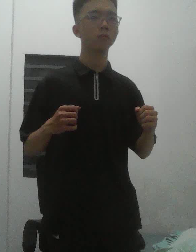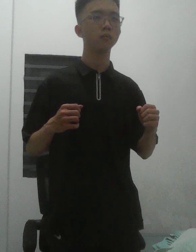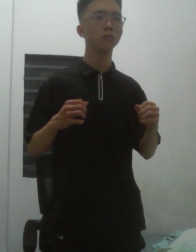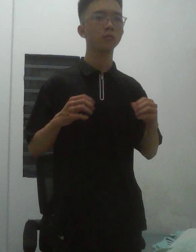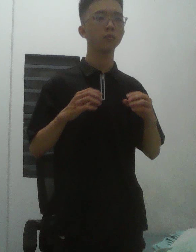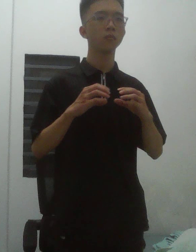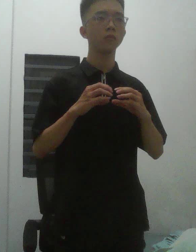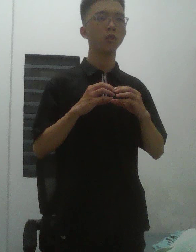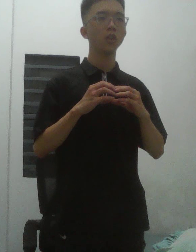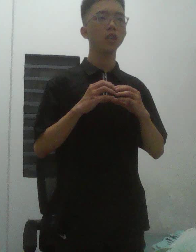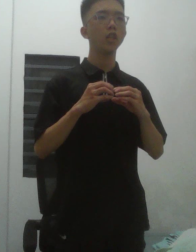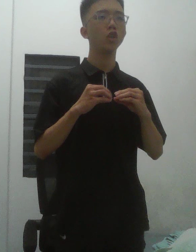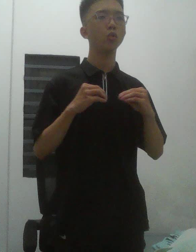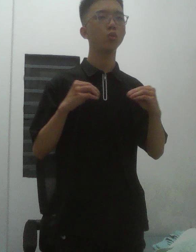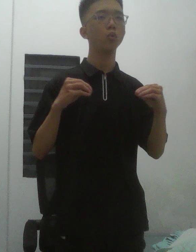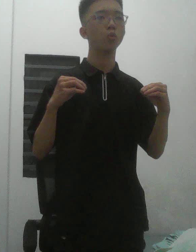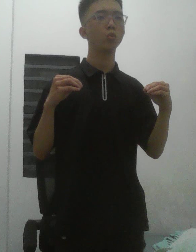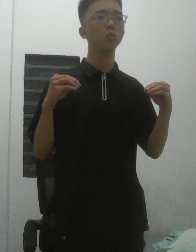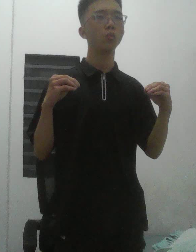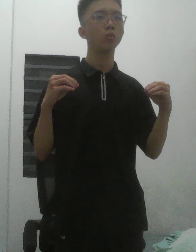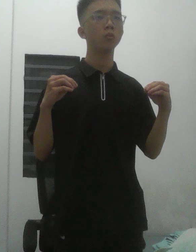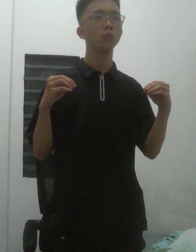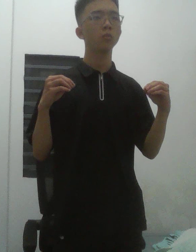nhieu